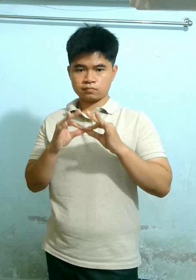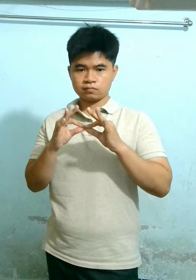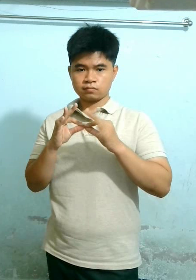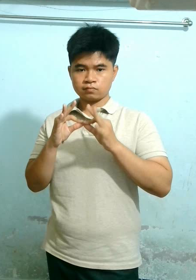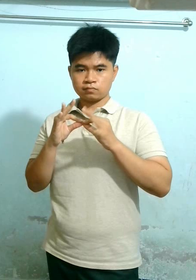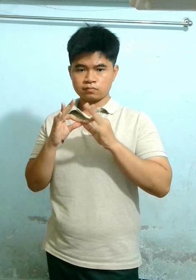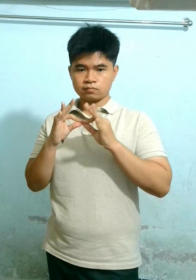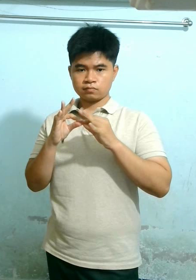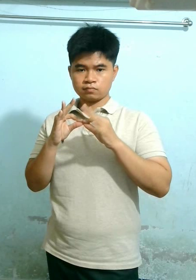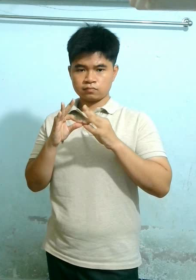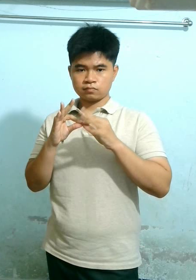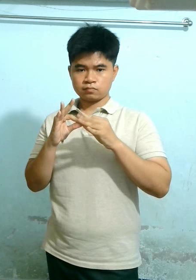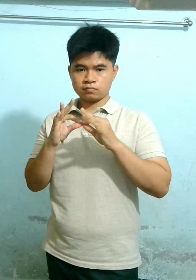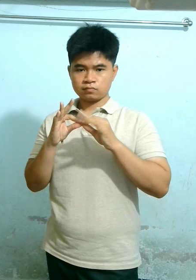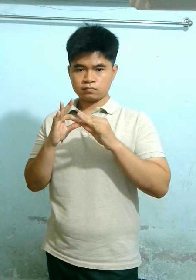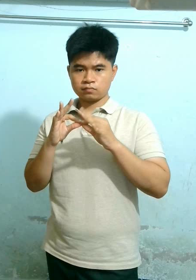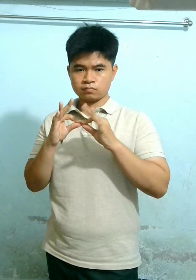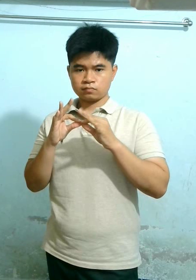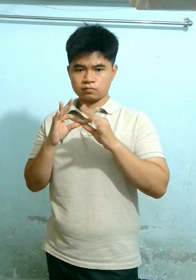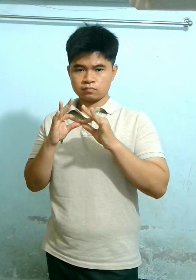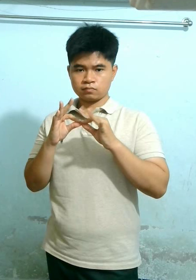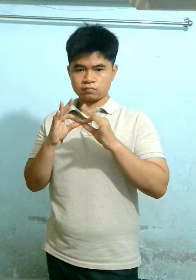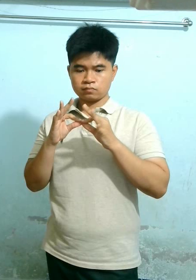phien dich